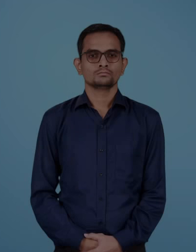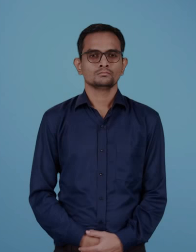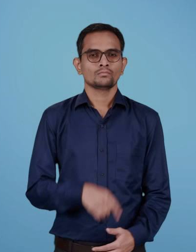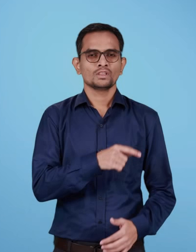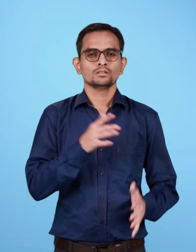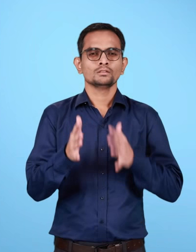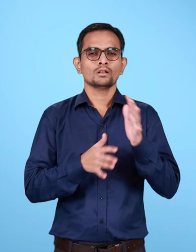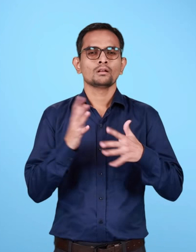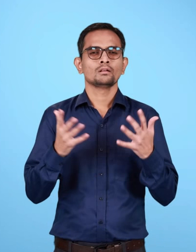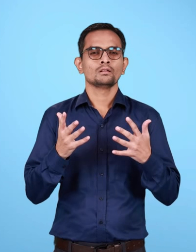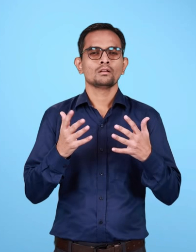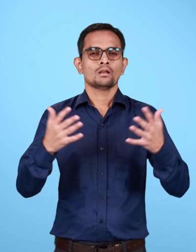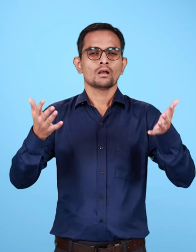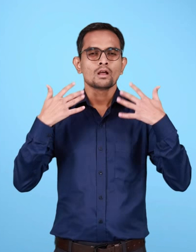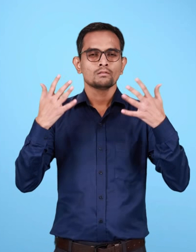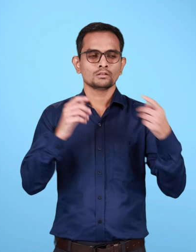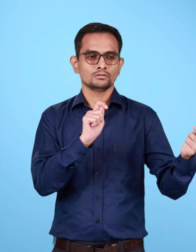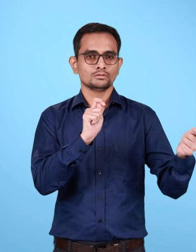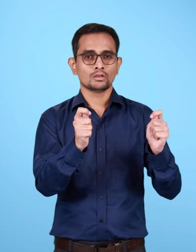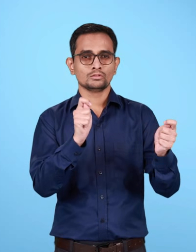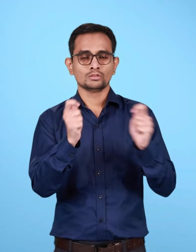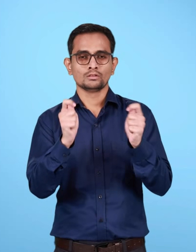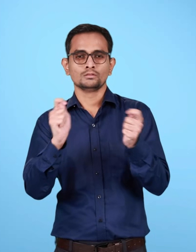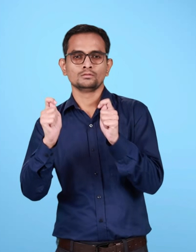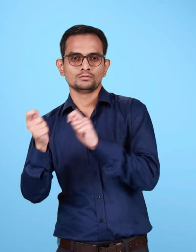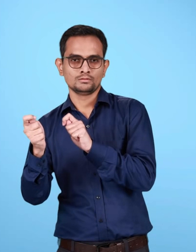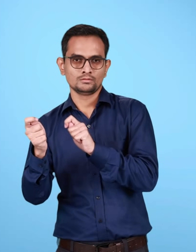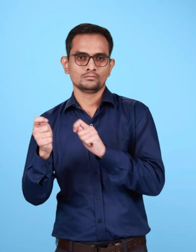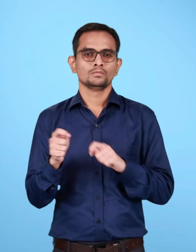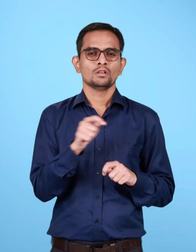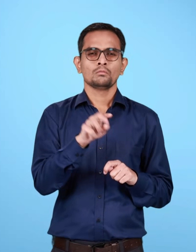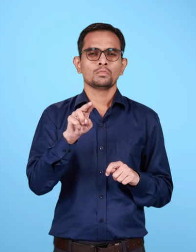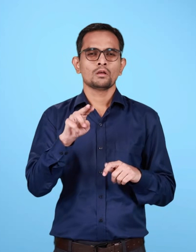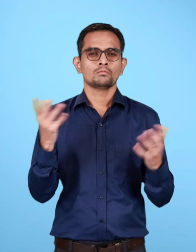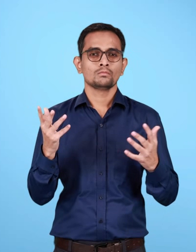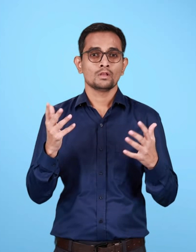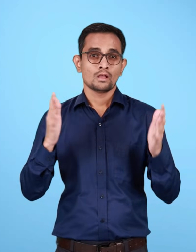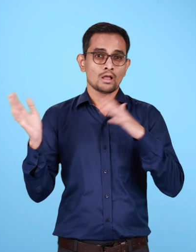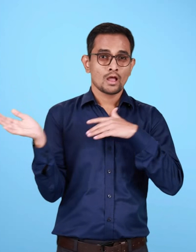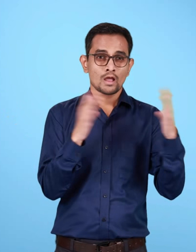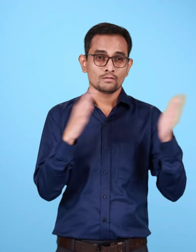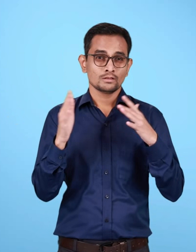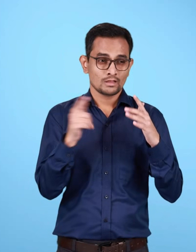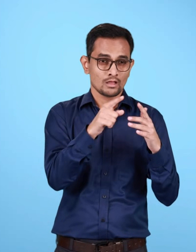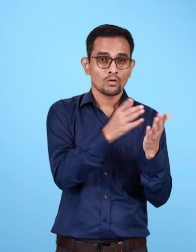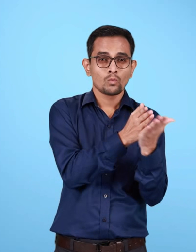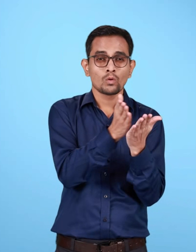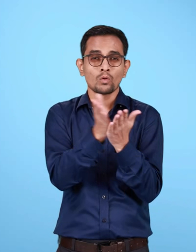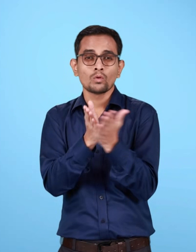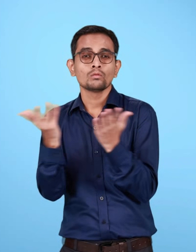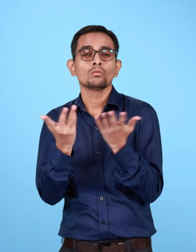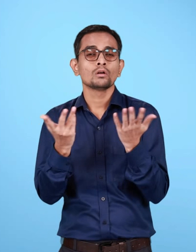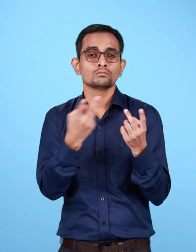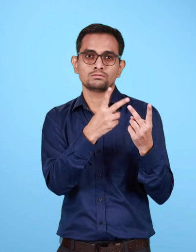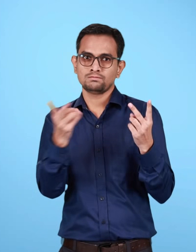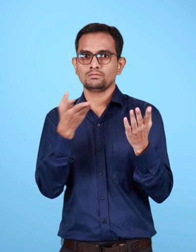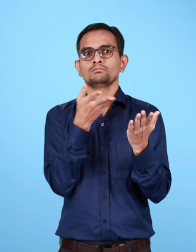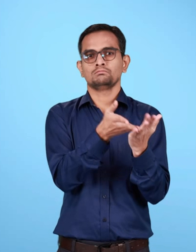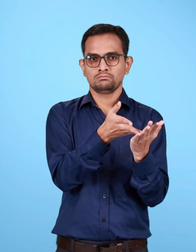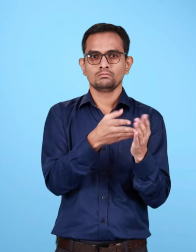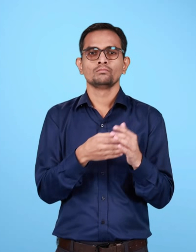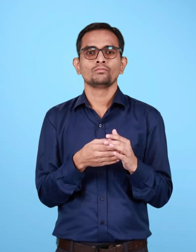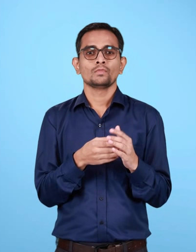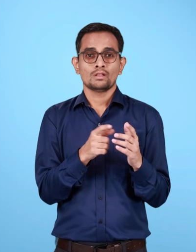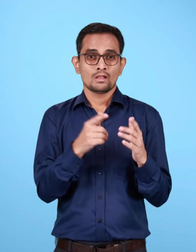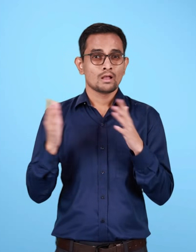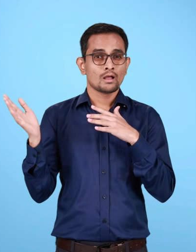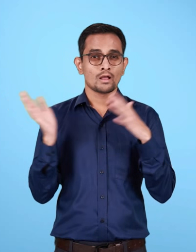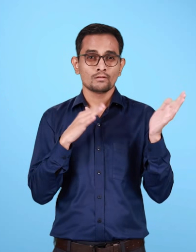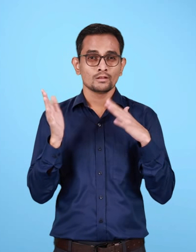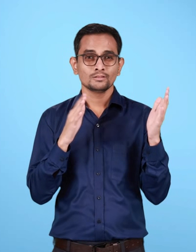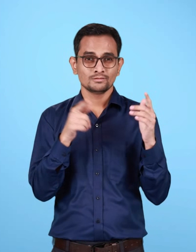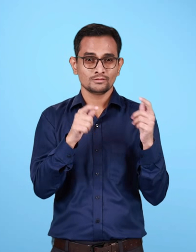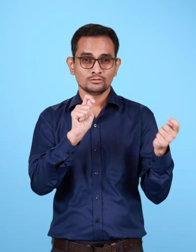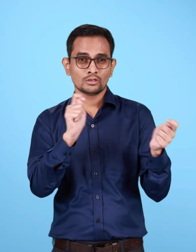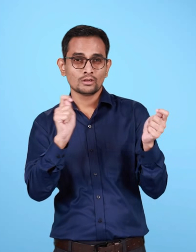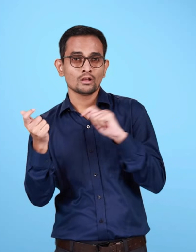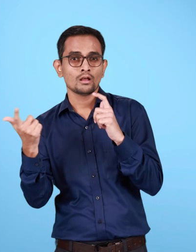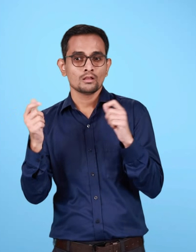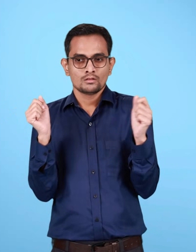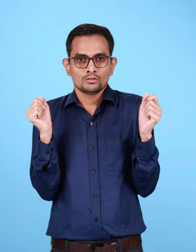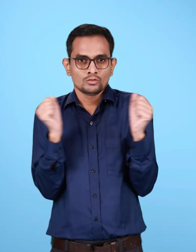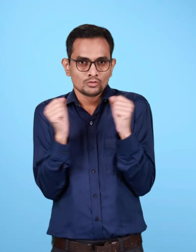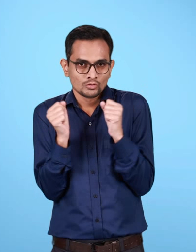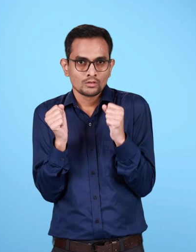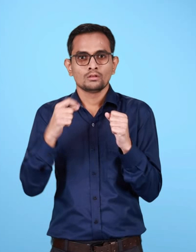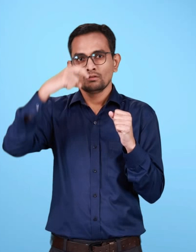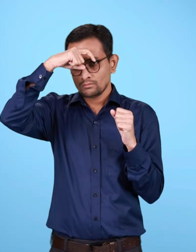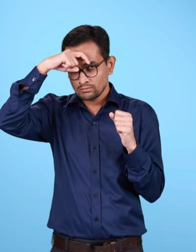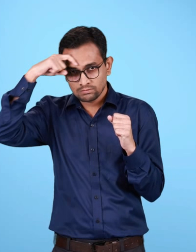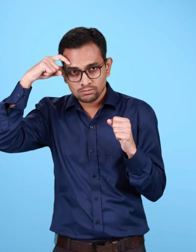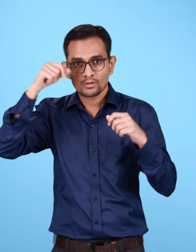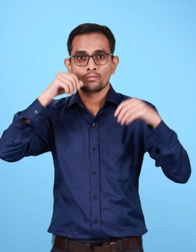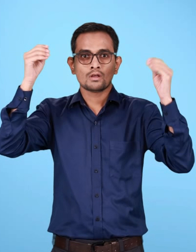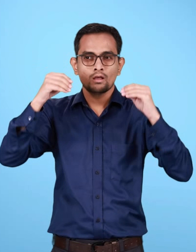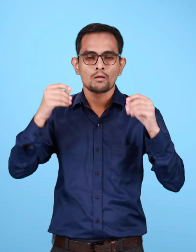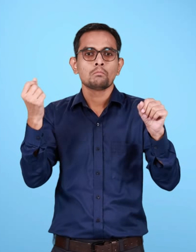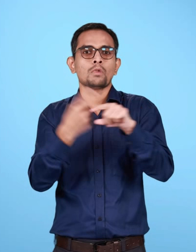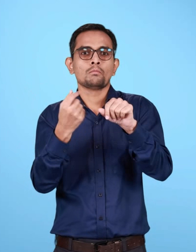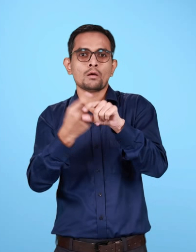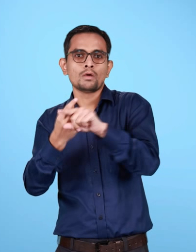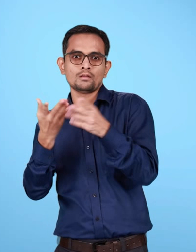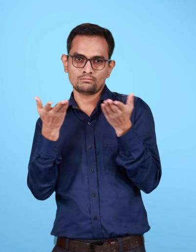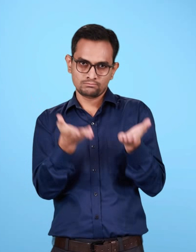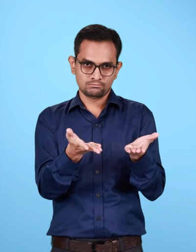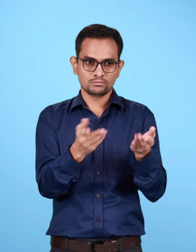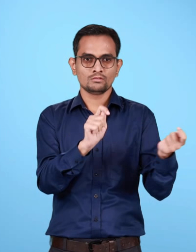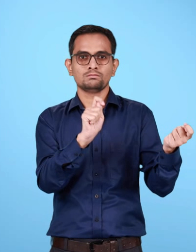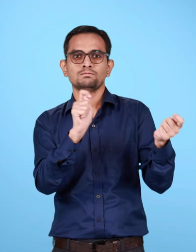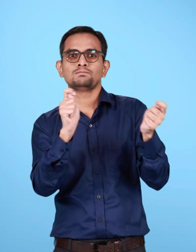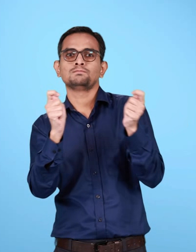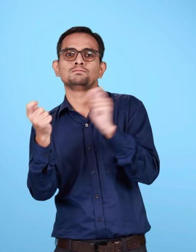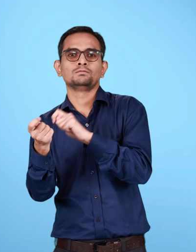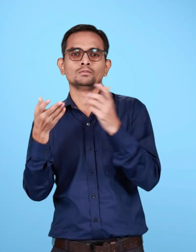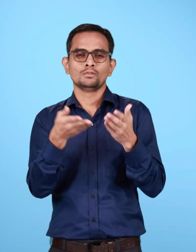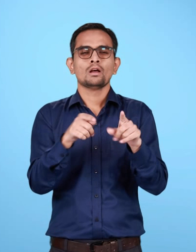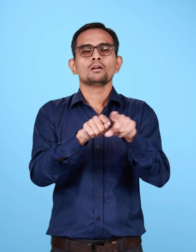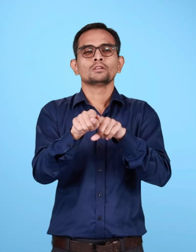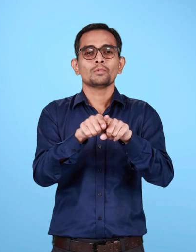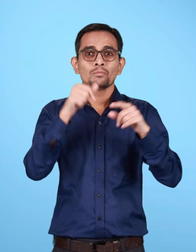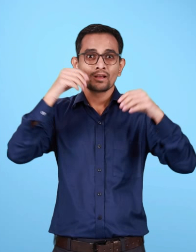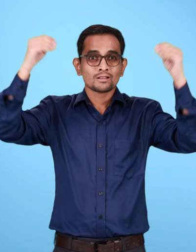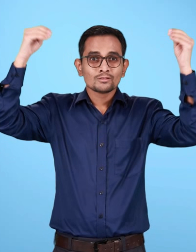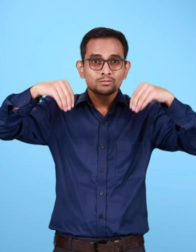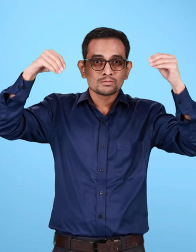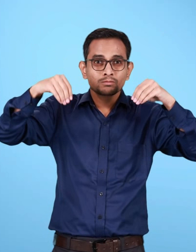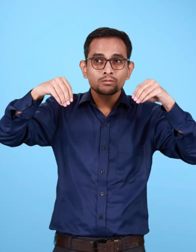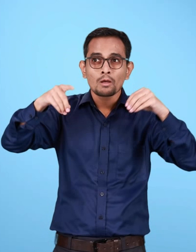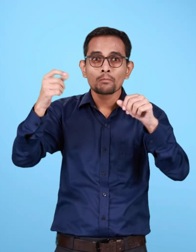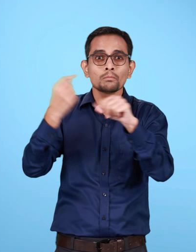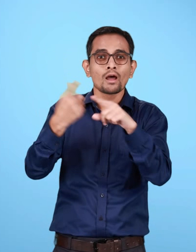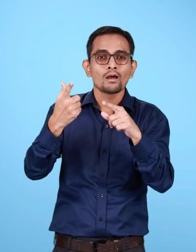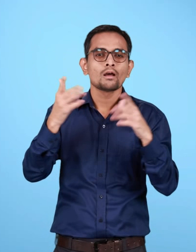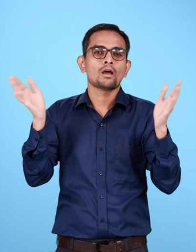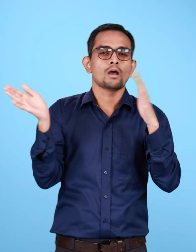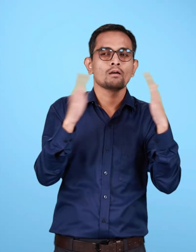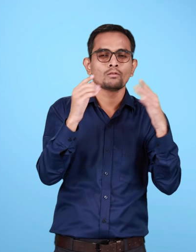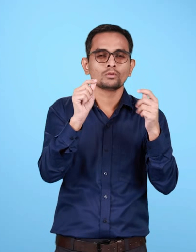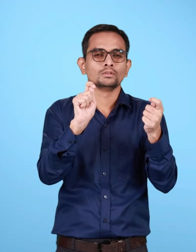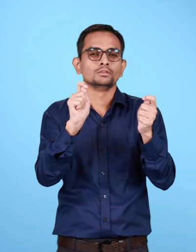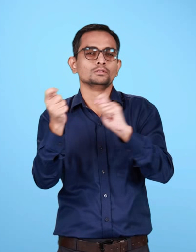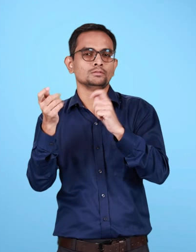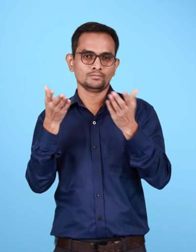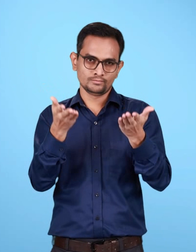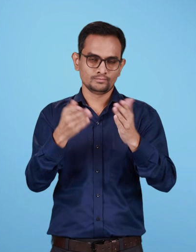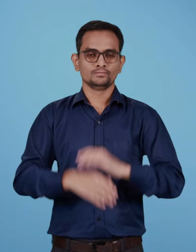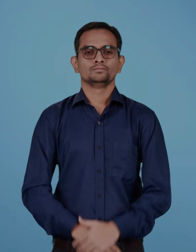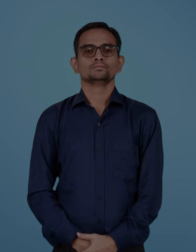Seasonal Winds The sign for seasonal winds is this. Winds can be of different types. Winds that change their direction with change in seasons are called seasonal winds. For example monsoons.